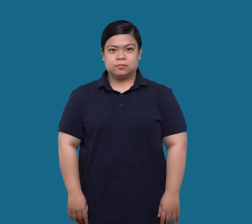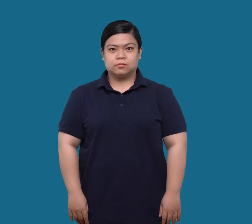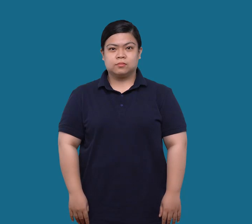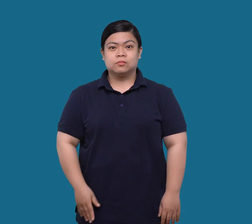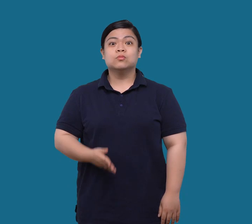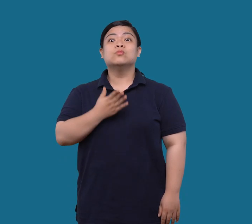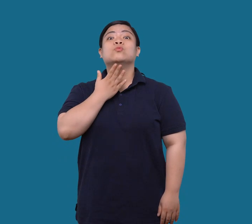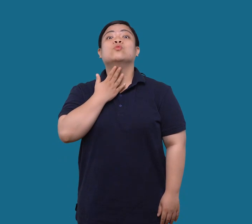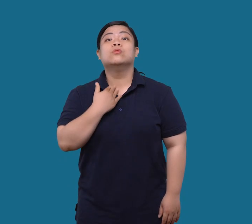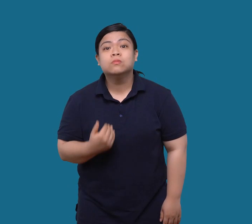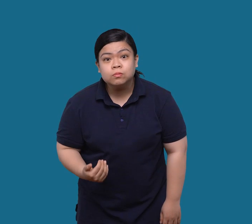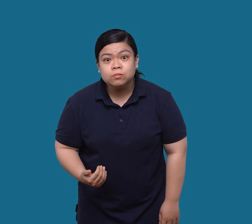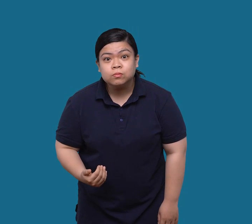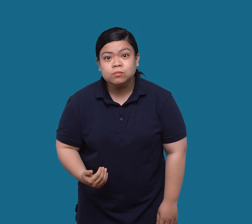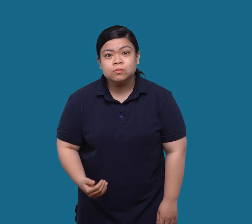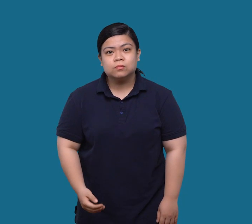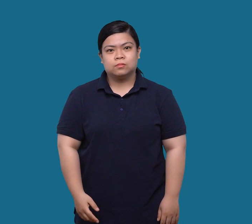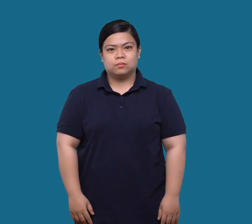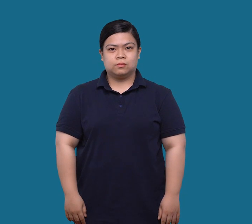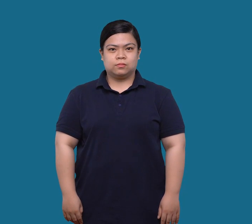muốn không?